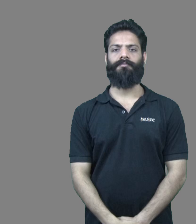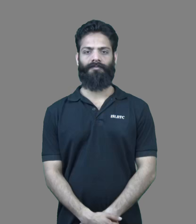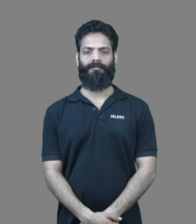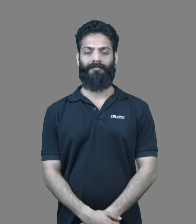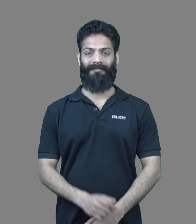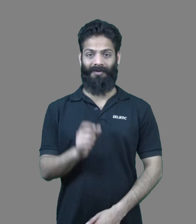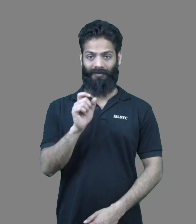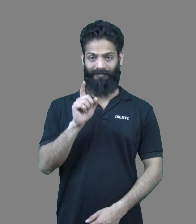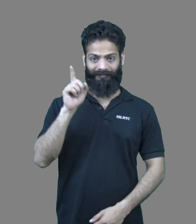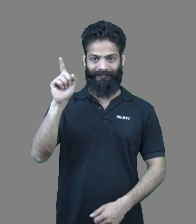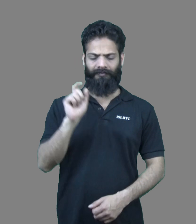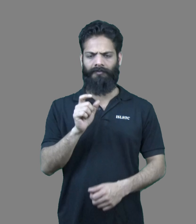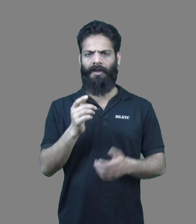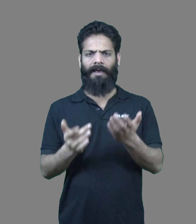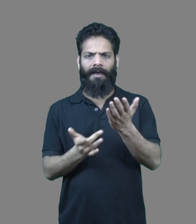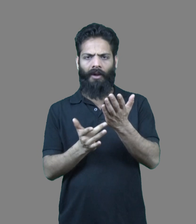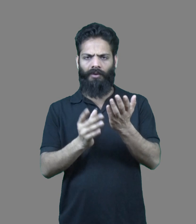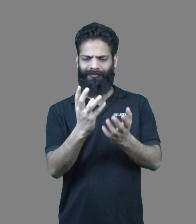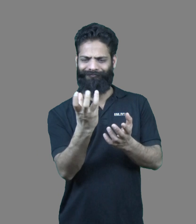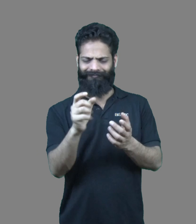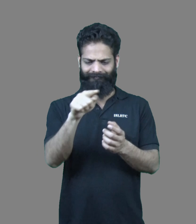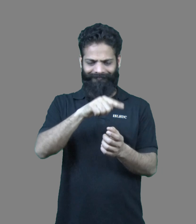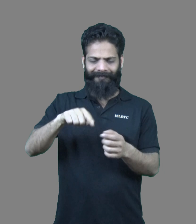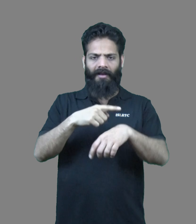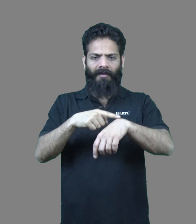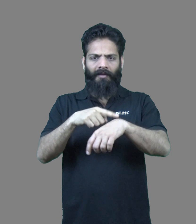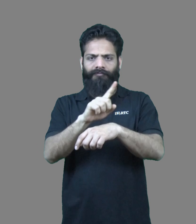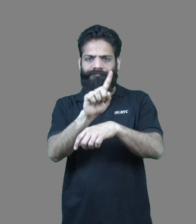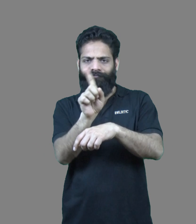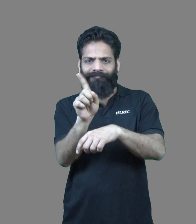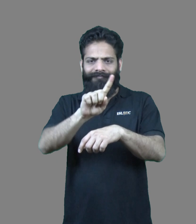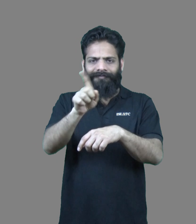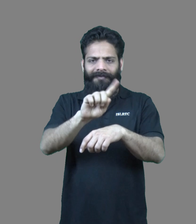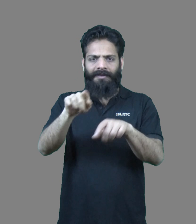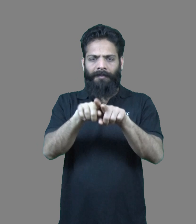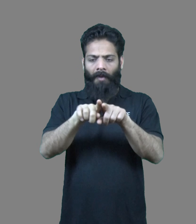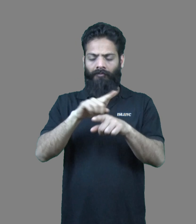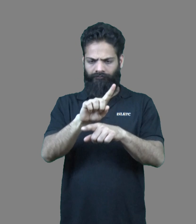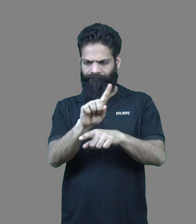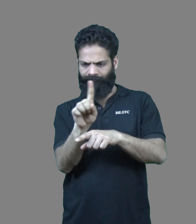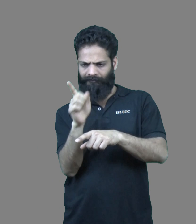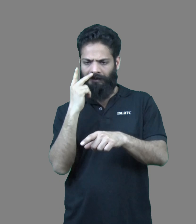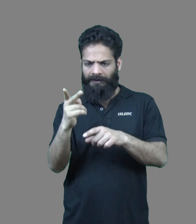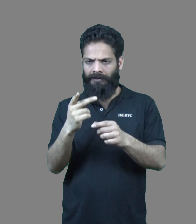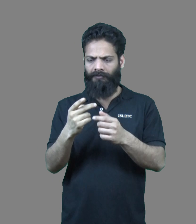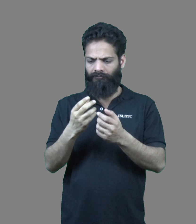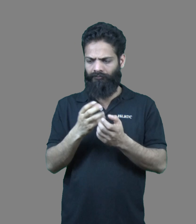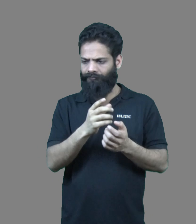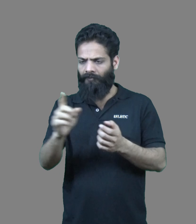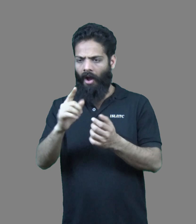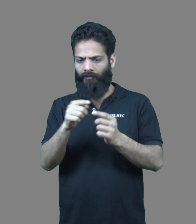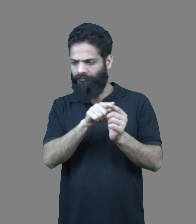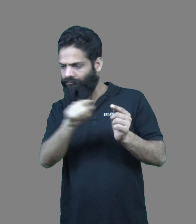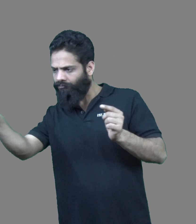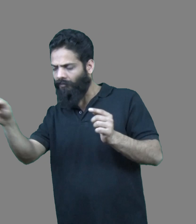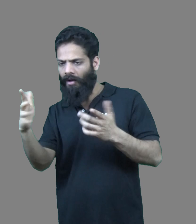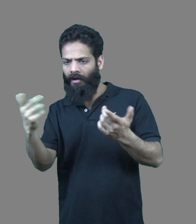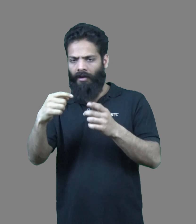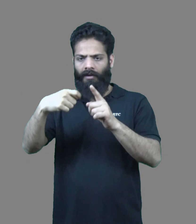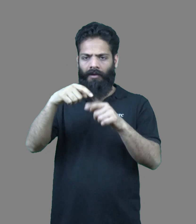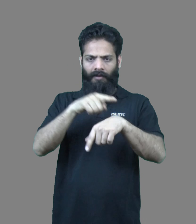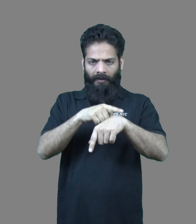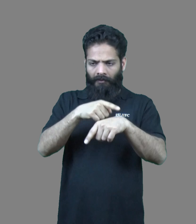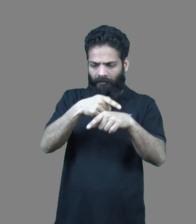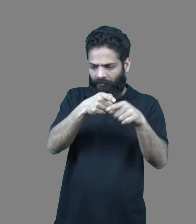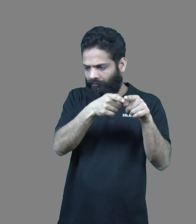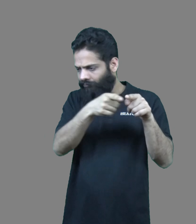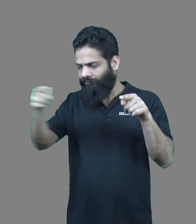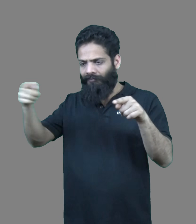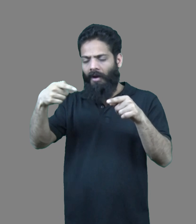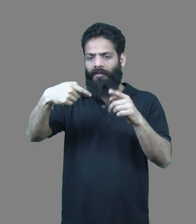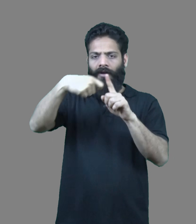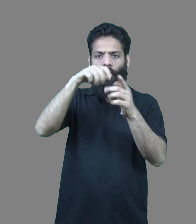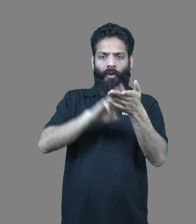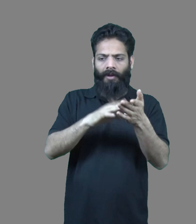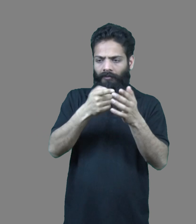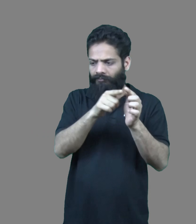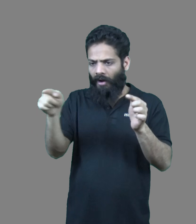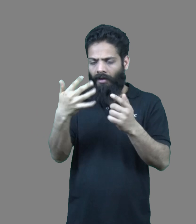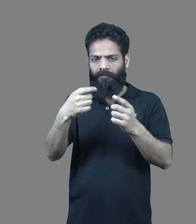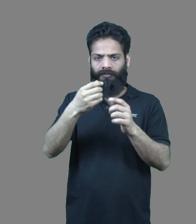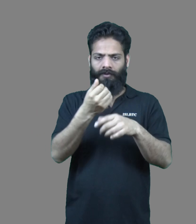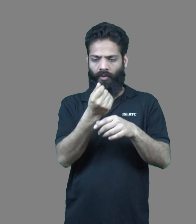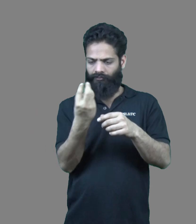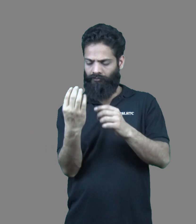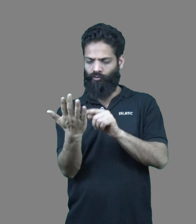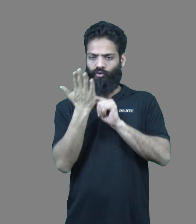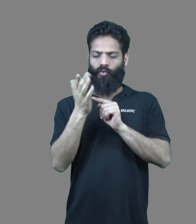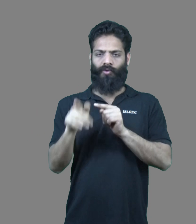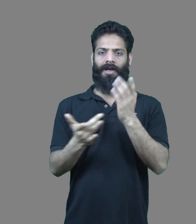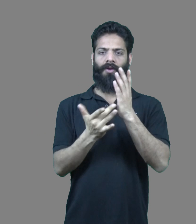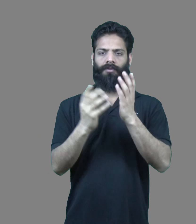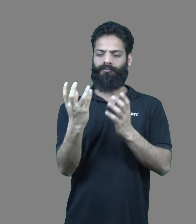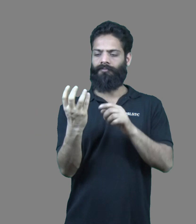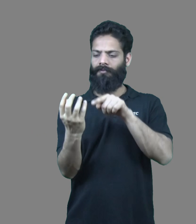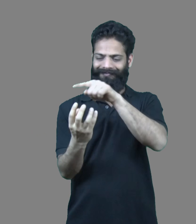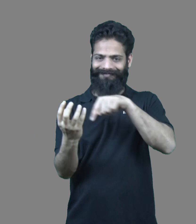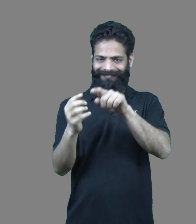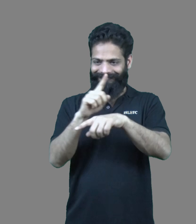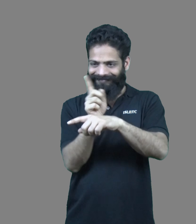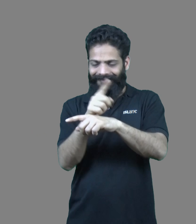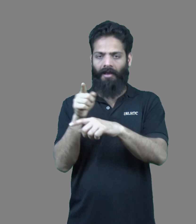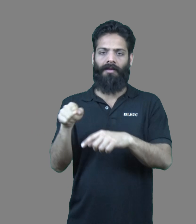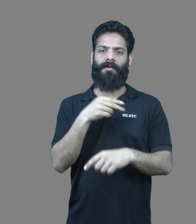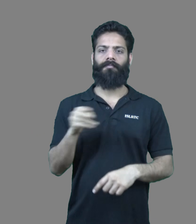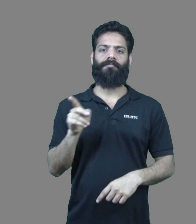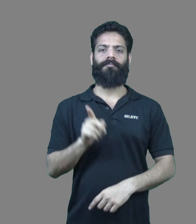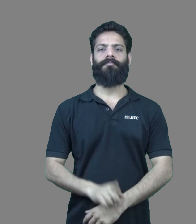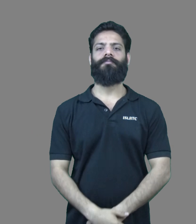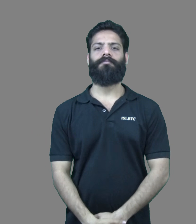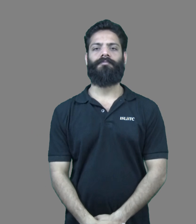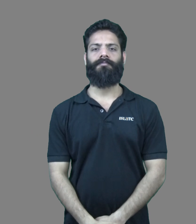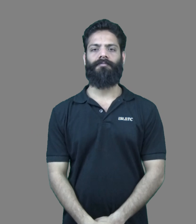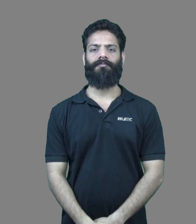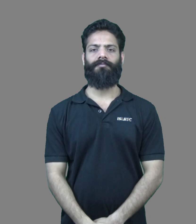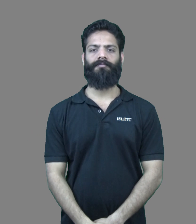Speedometer